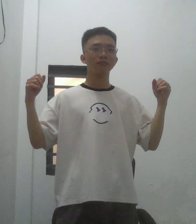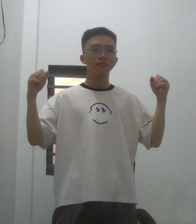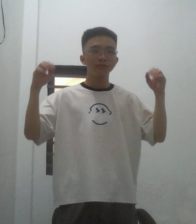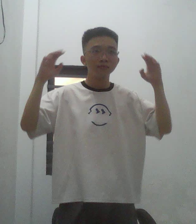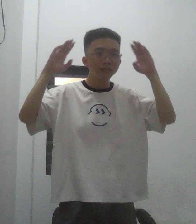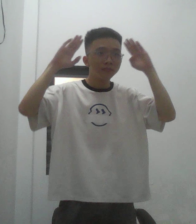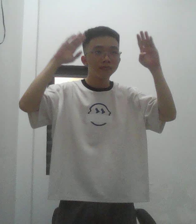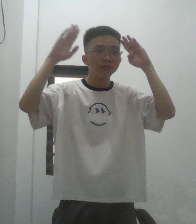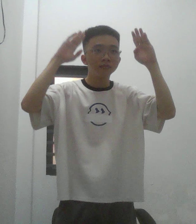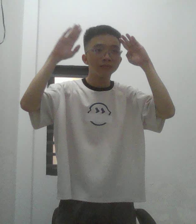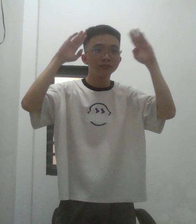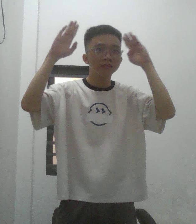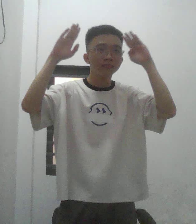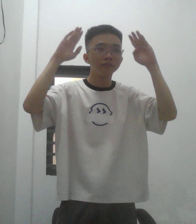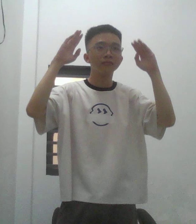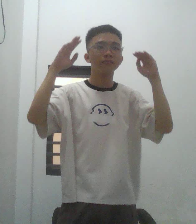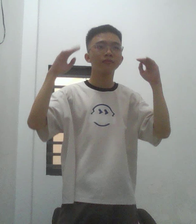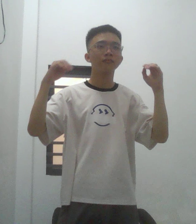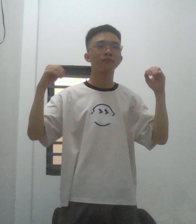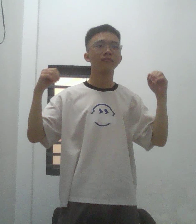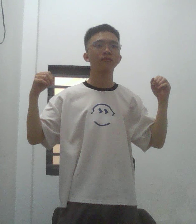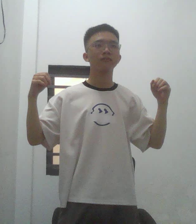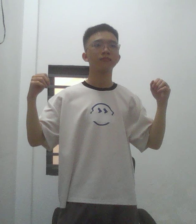xin chao